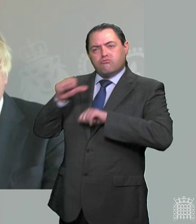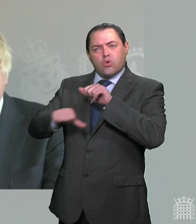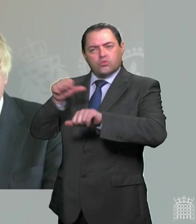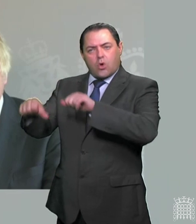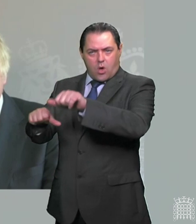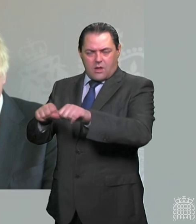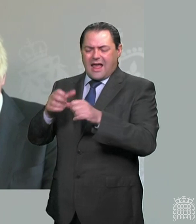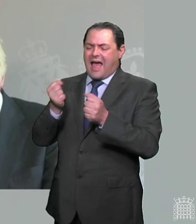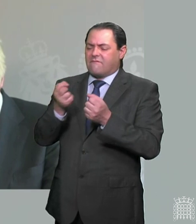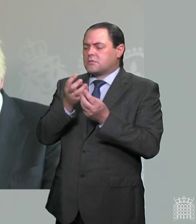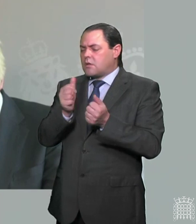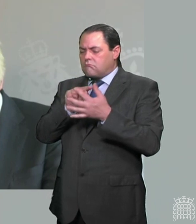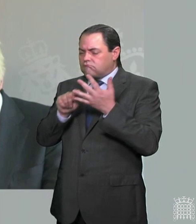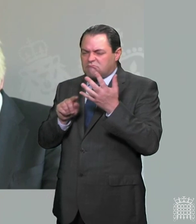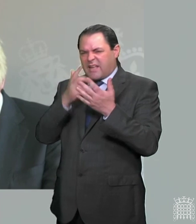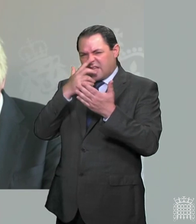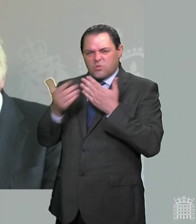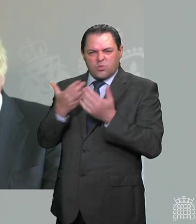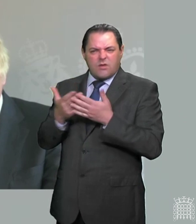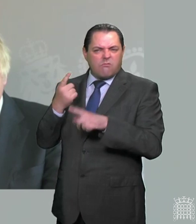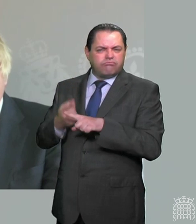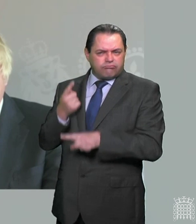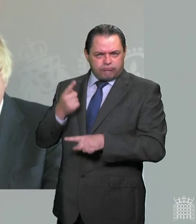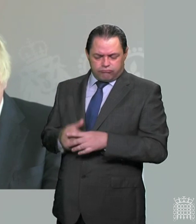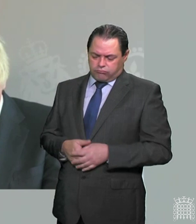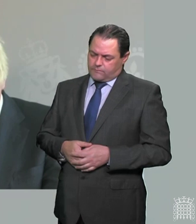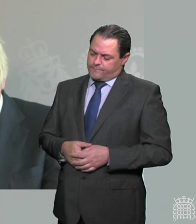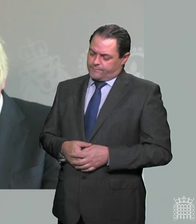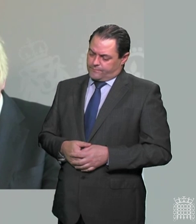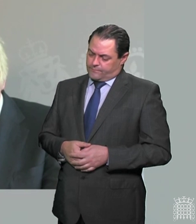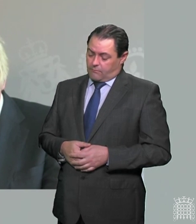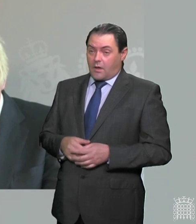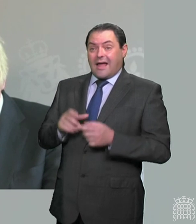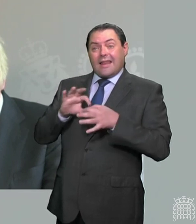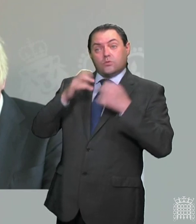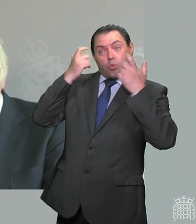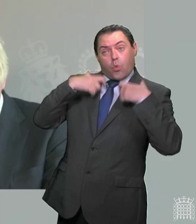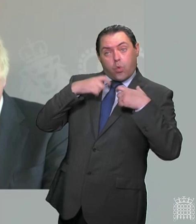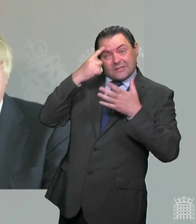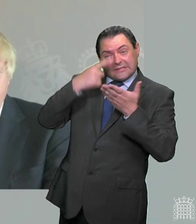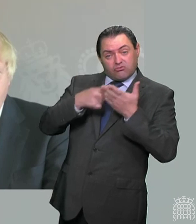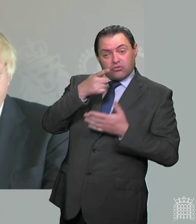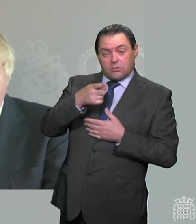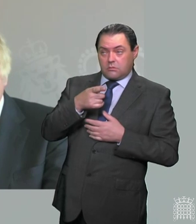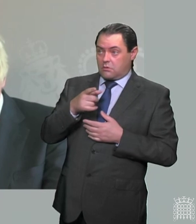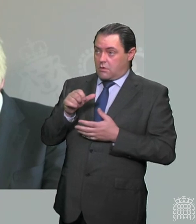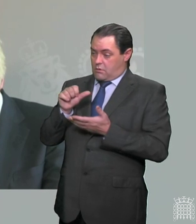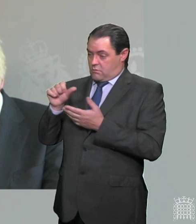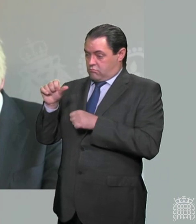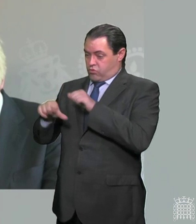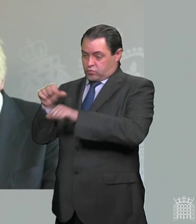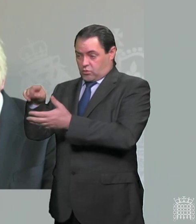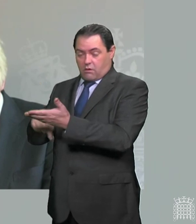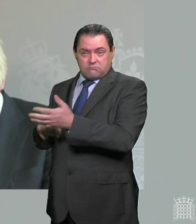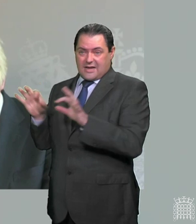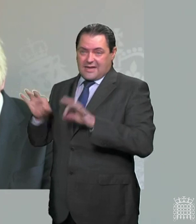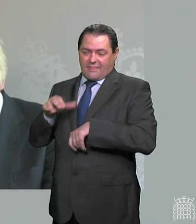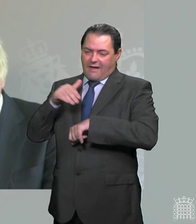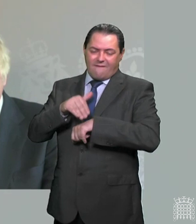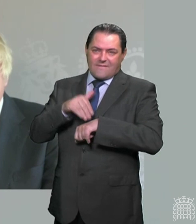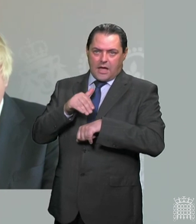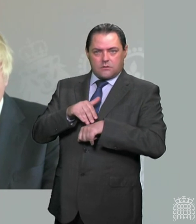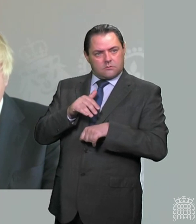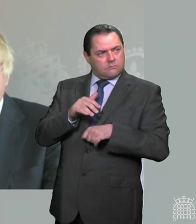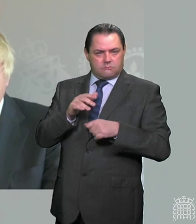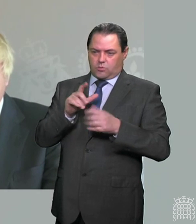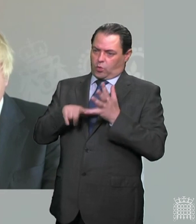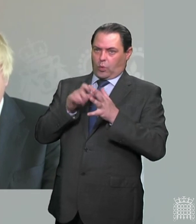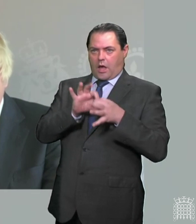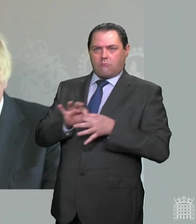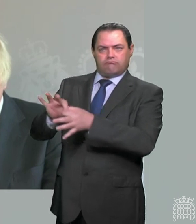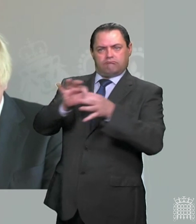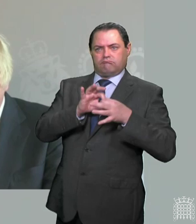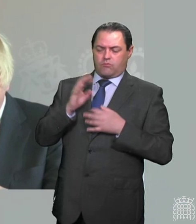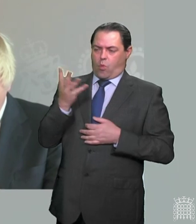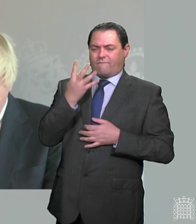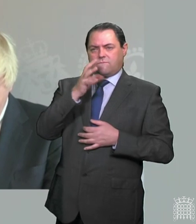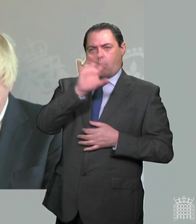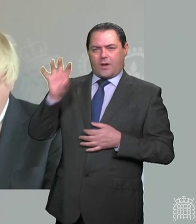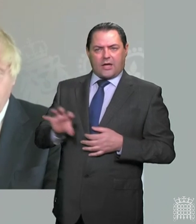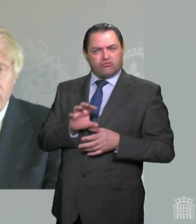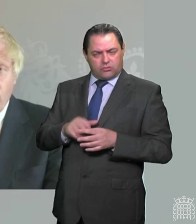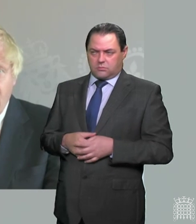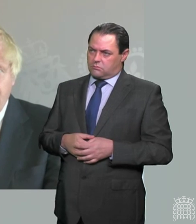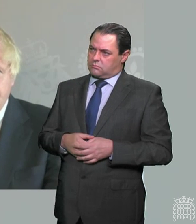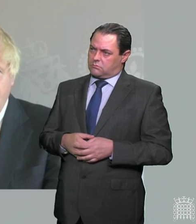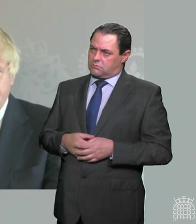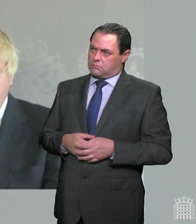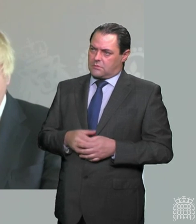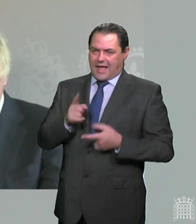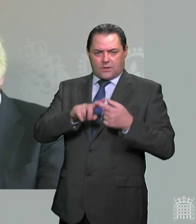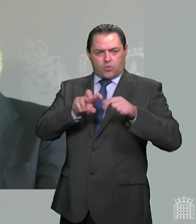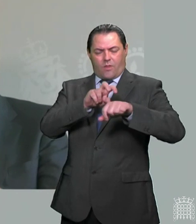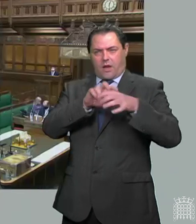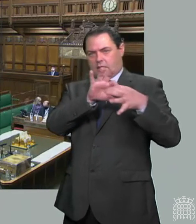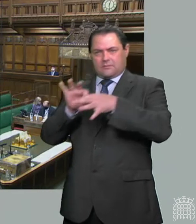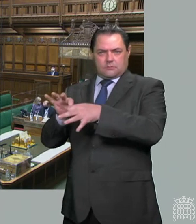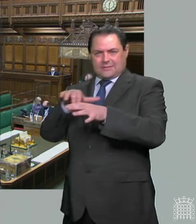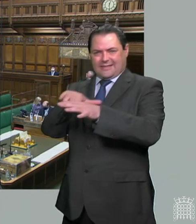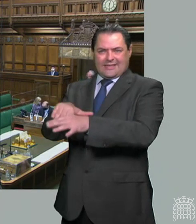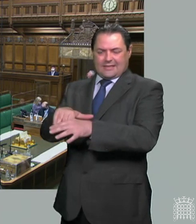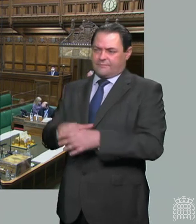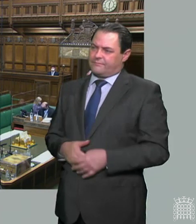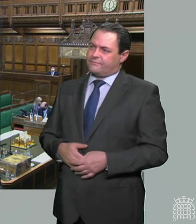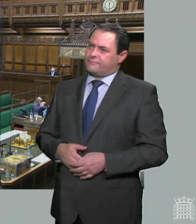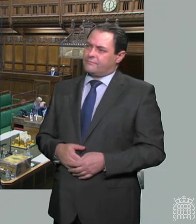We think there are practical steps we can take to do that. As far as the court case is concerned, nothing in the protocol affects the territorial integrity of the United Kingdom or Northern Ireland’s place within it.